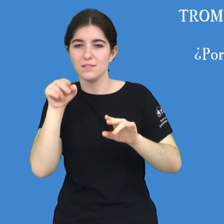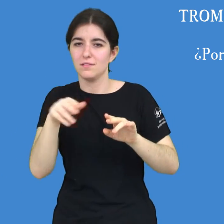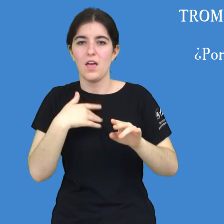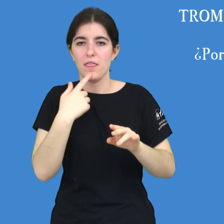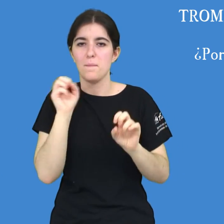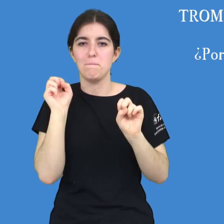querer decir